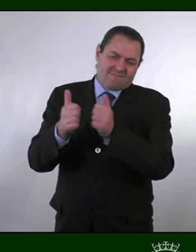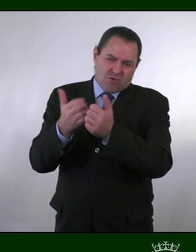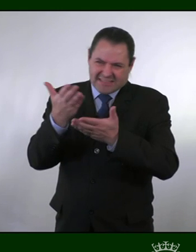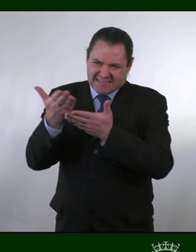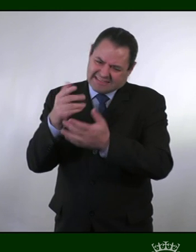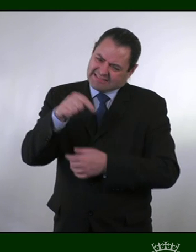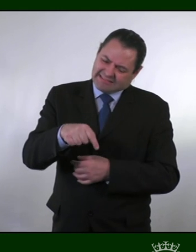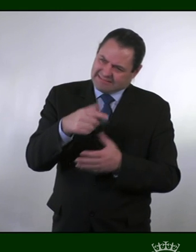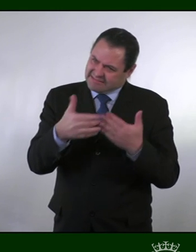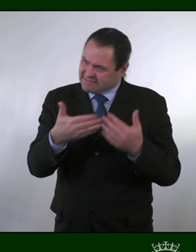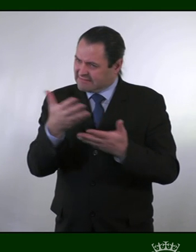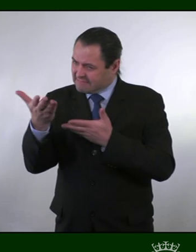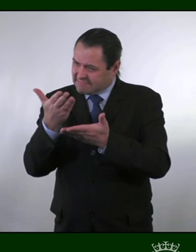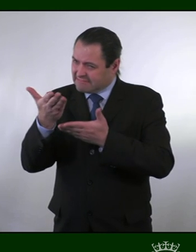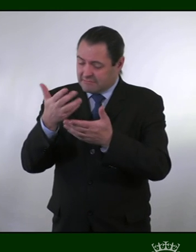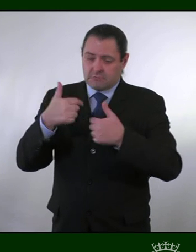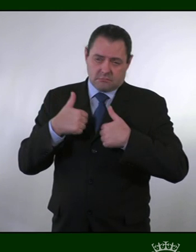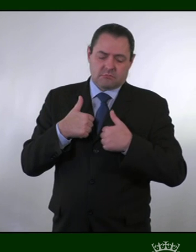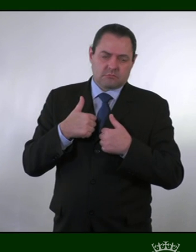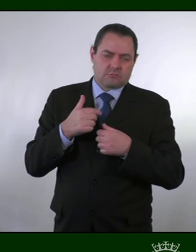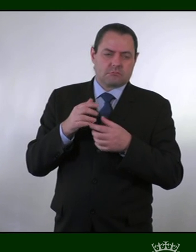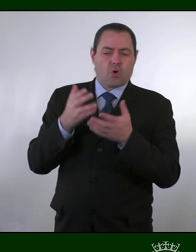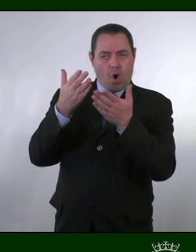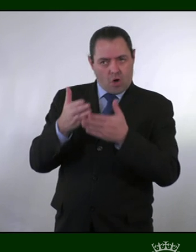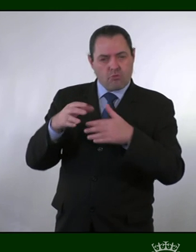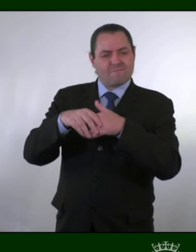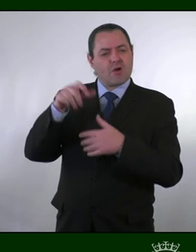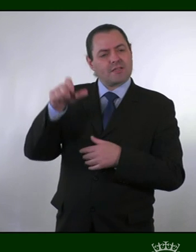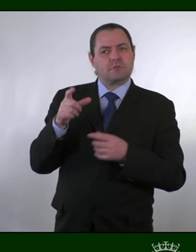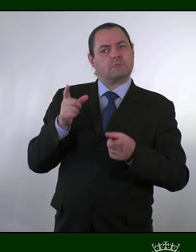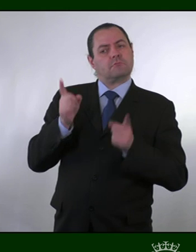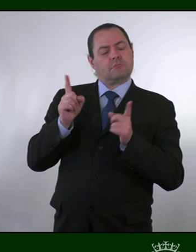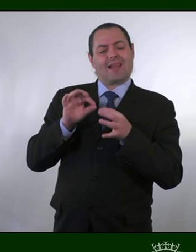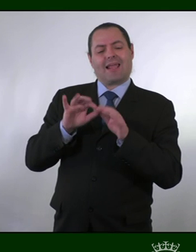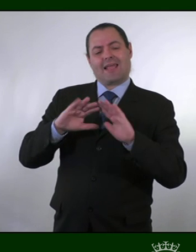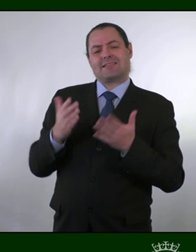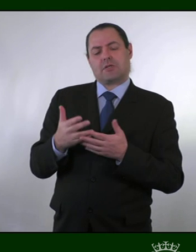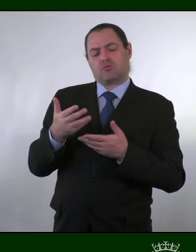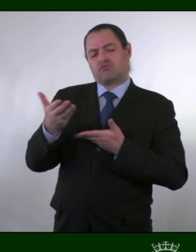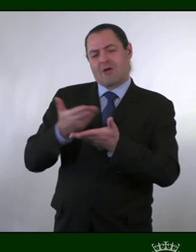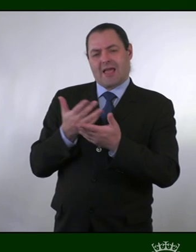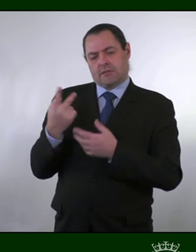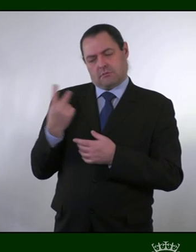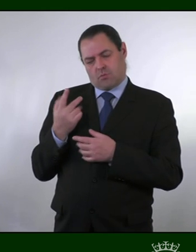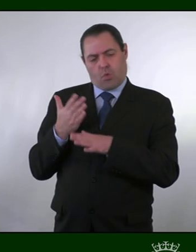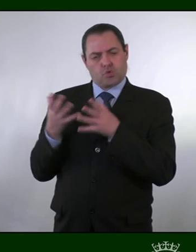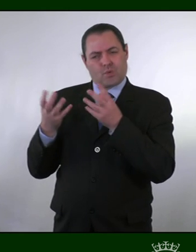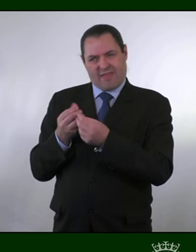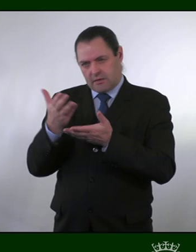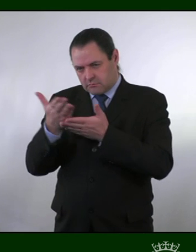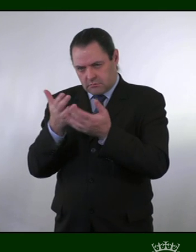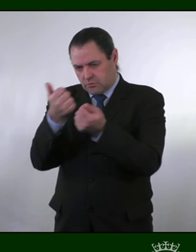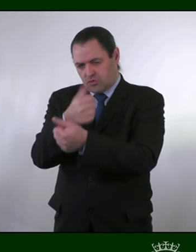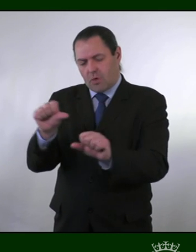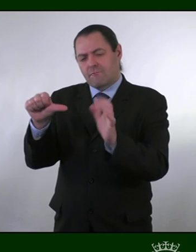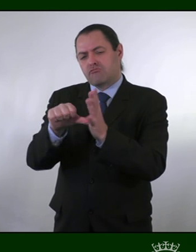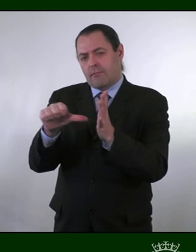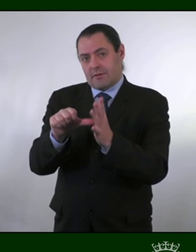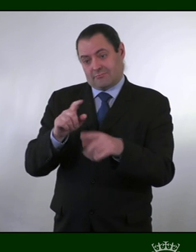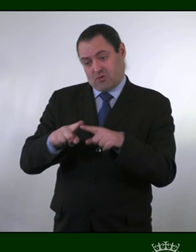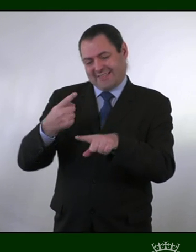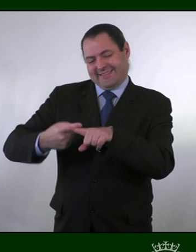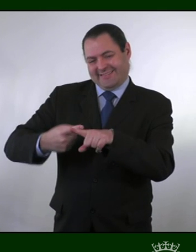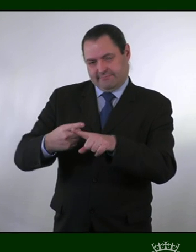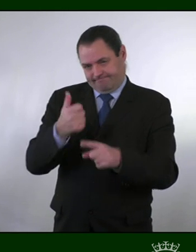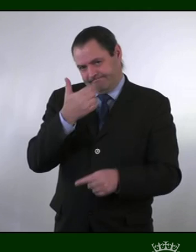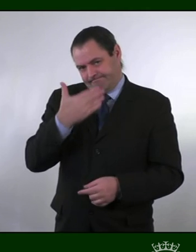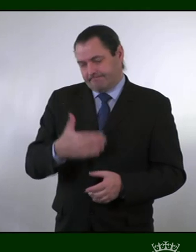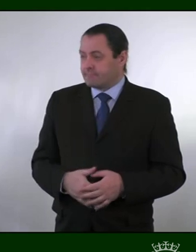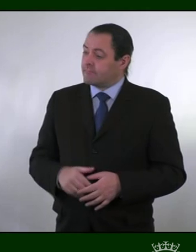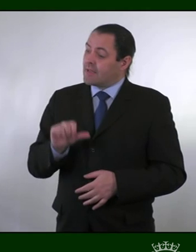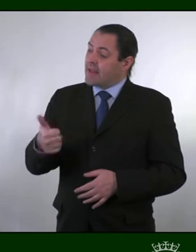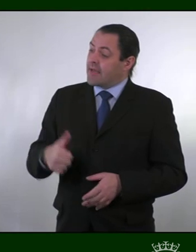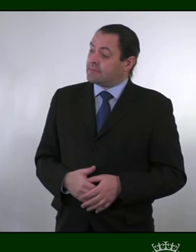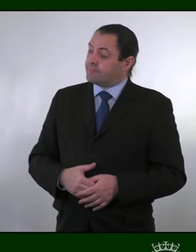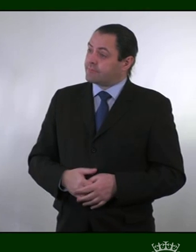I am working with my right hon. Friend the Secretary of State for International Trade to reach a negotiated solution as fast as we possibly can.